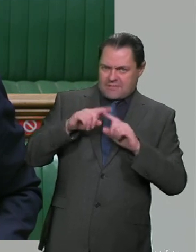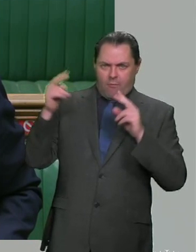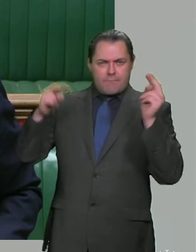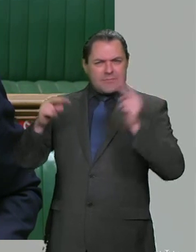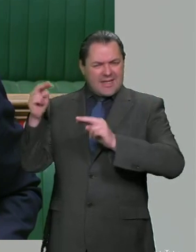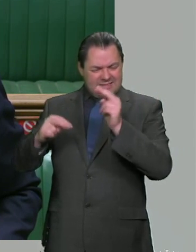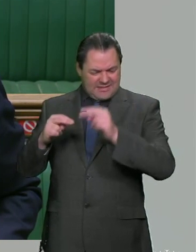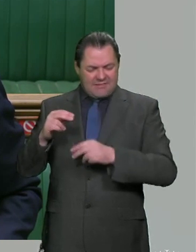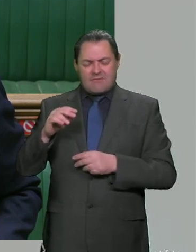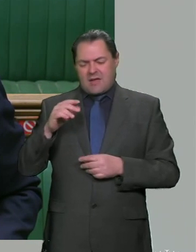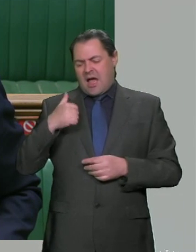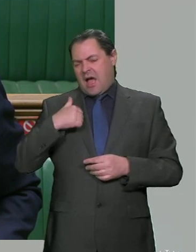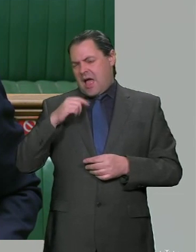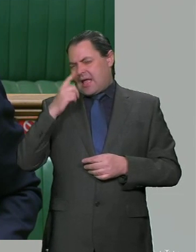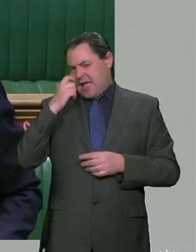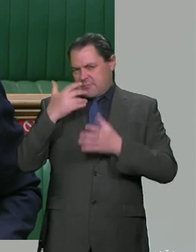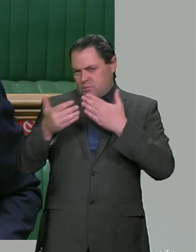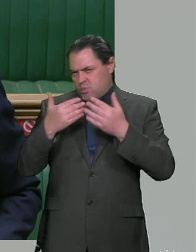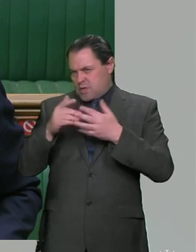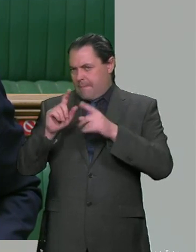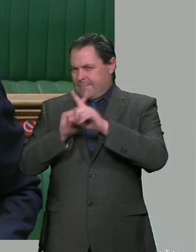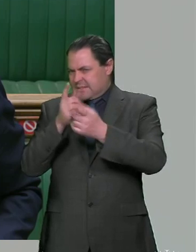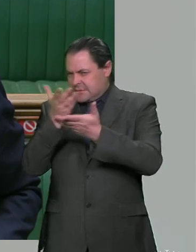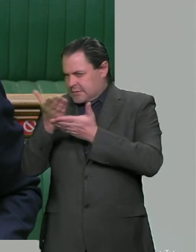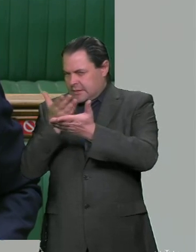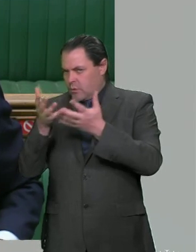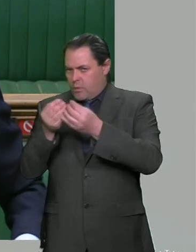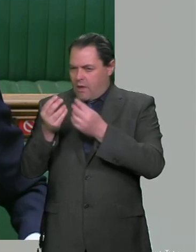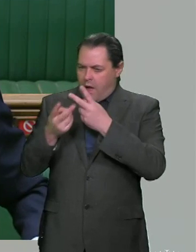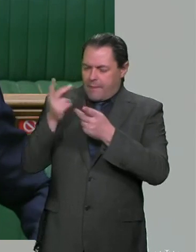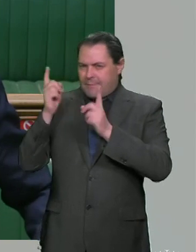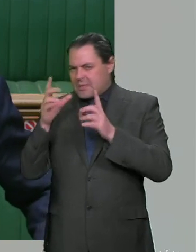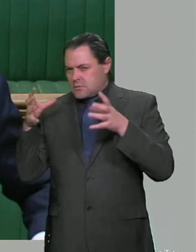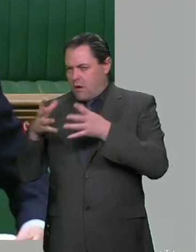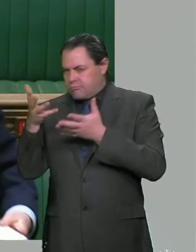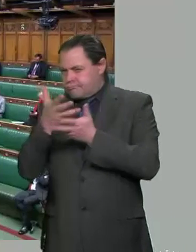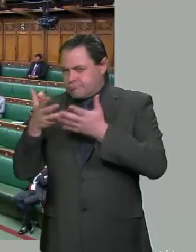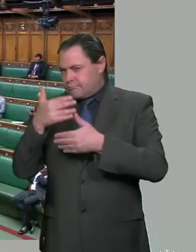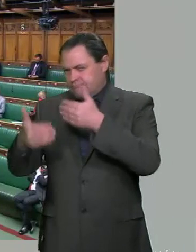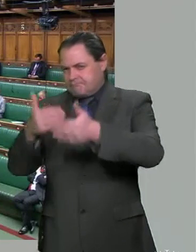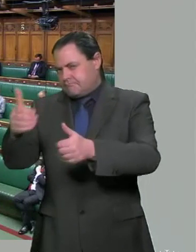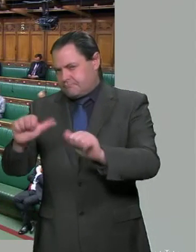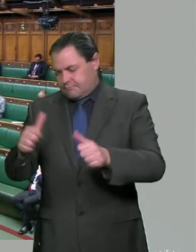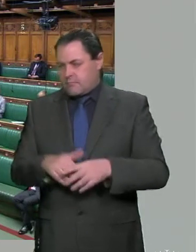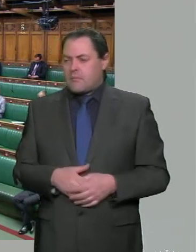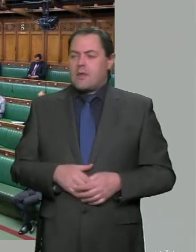Can I undertake to arrange a meeting with him and the relevant Minister to take it forward?